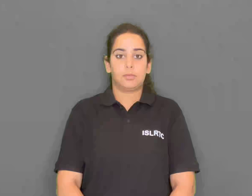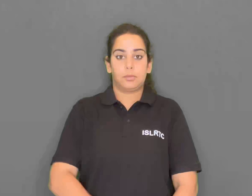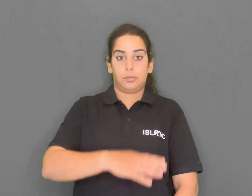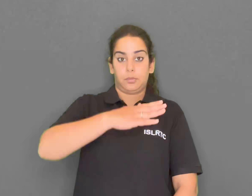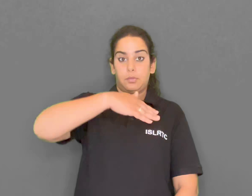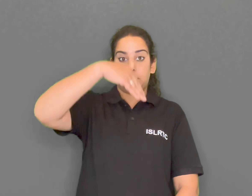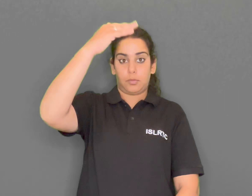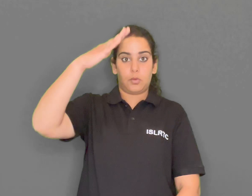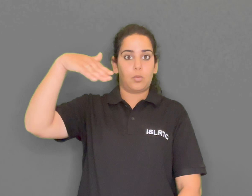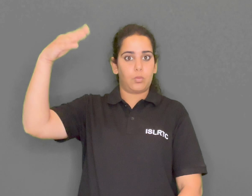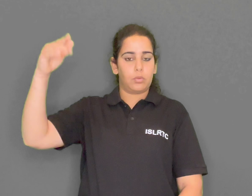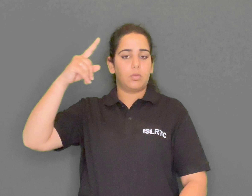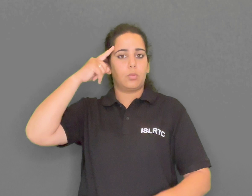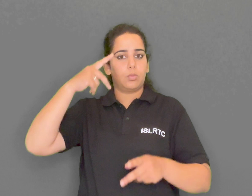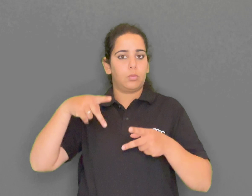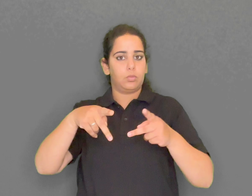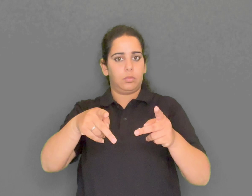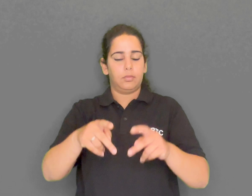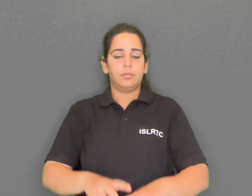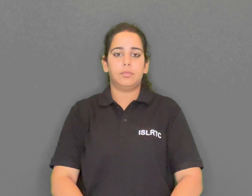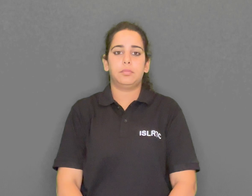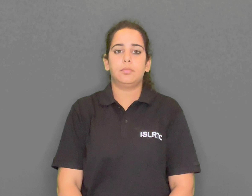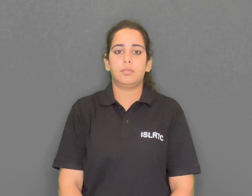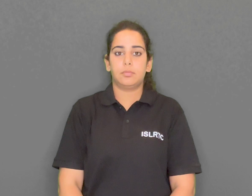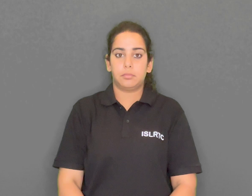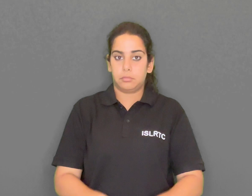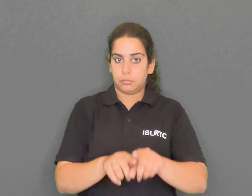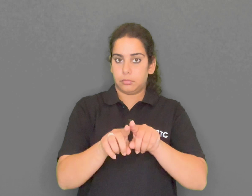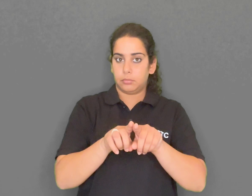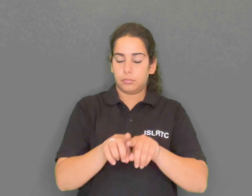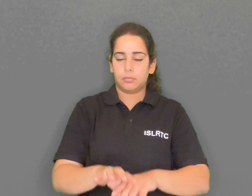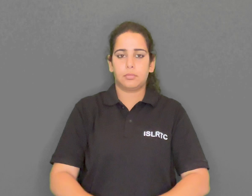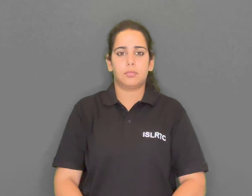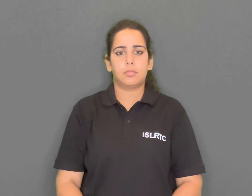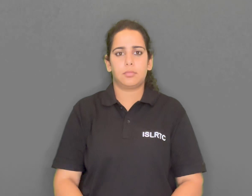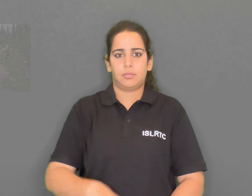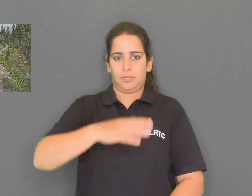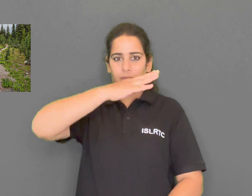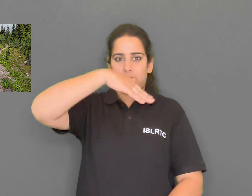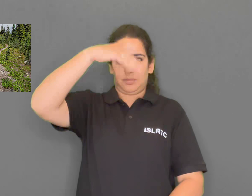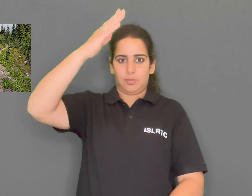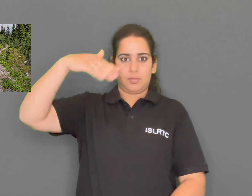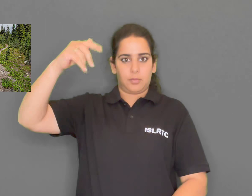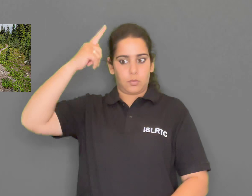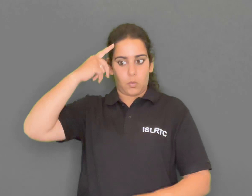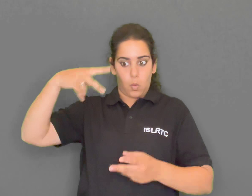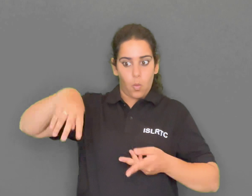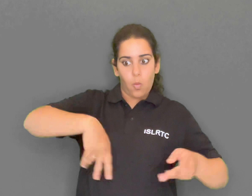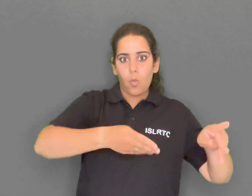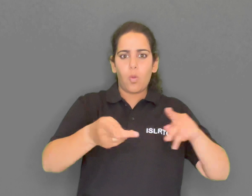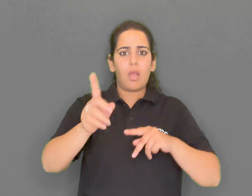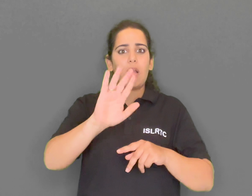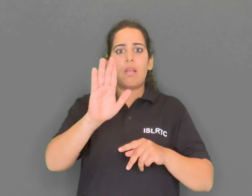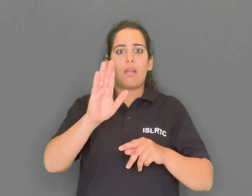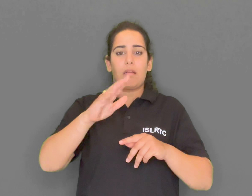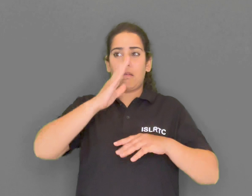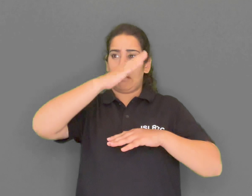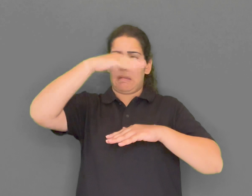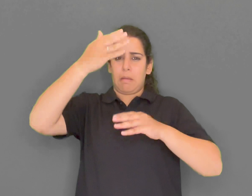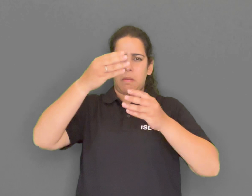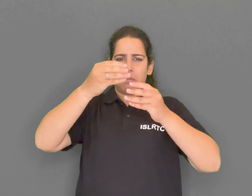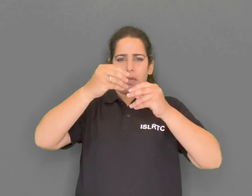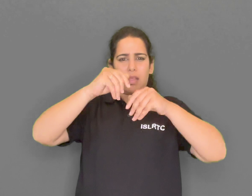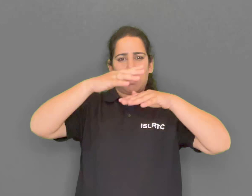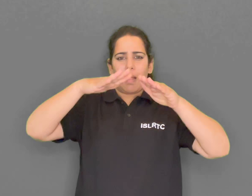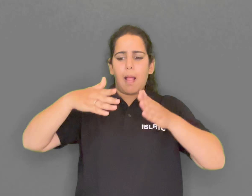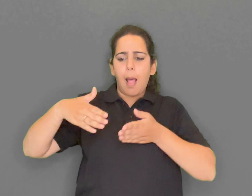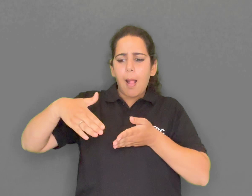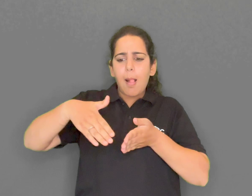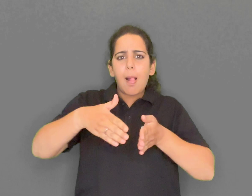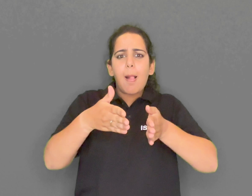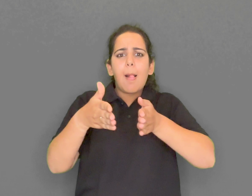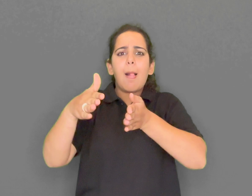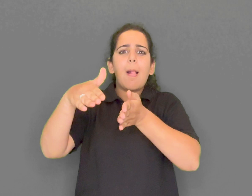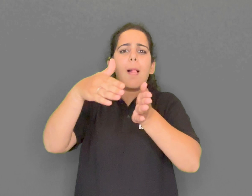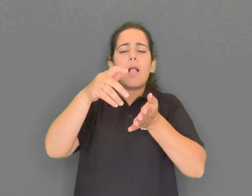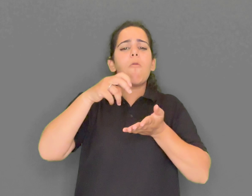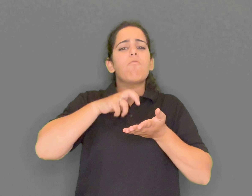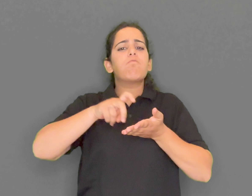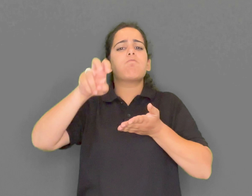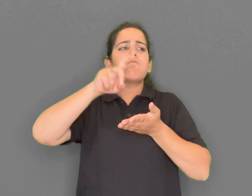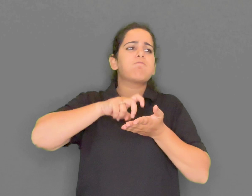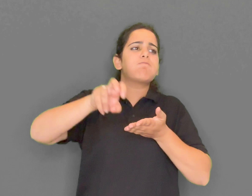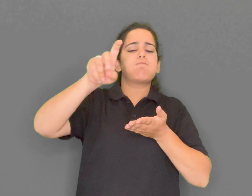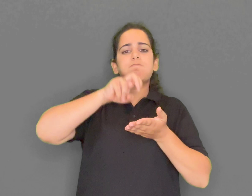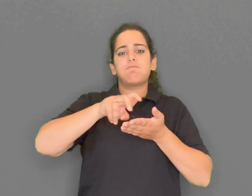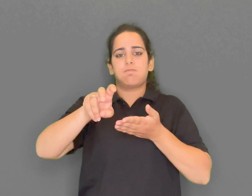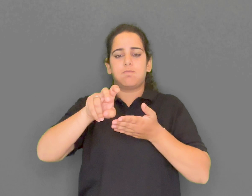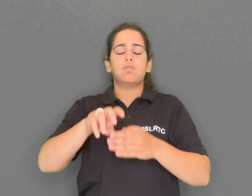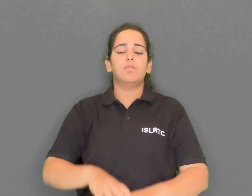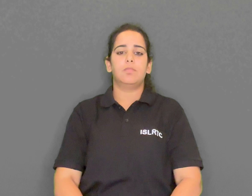Trail